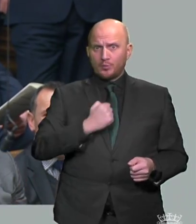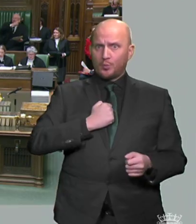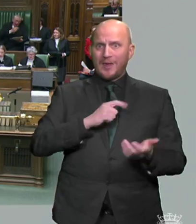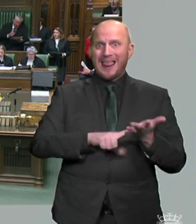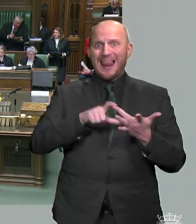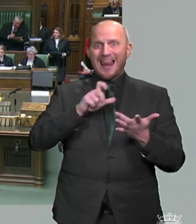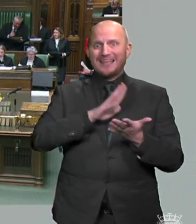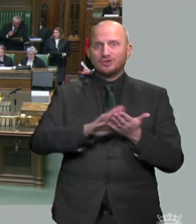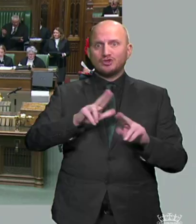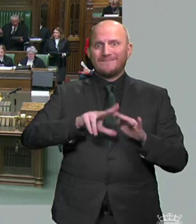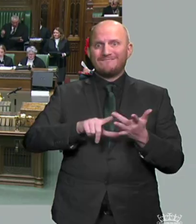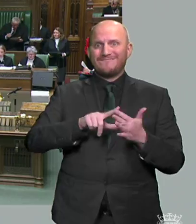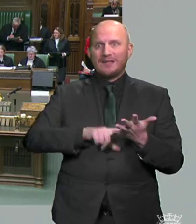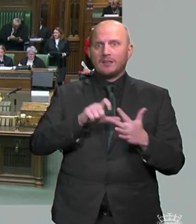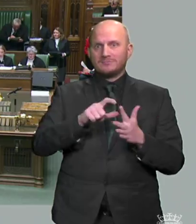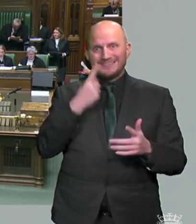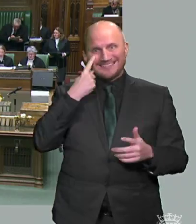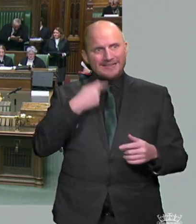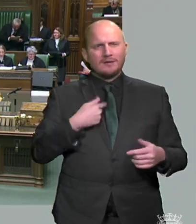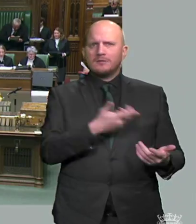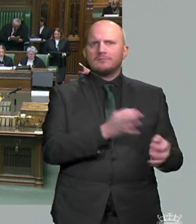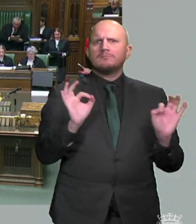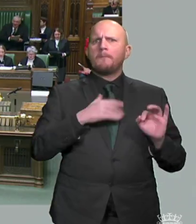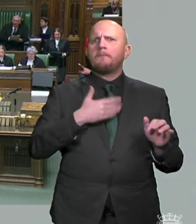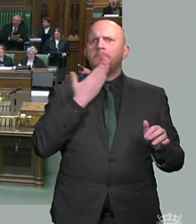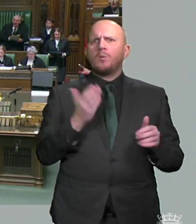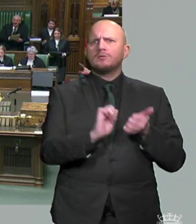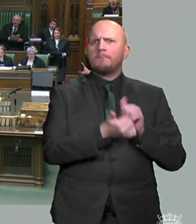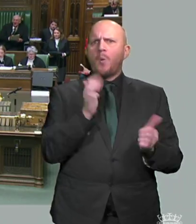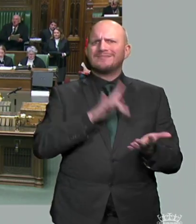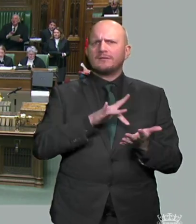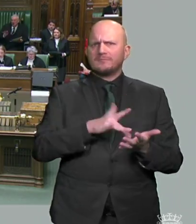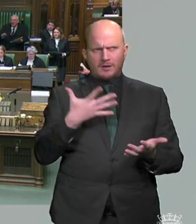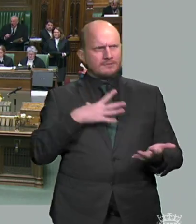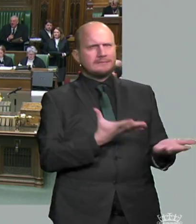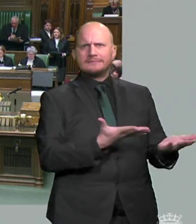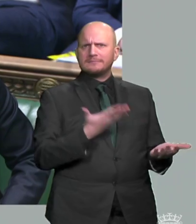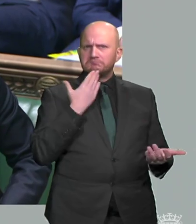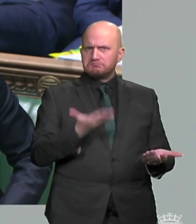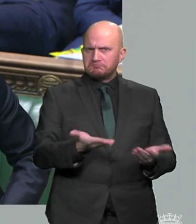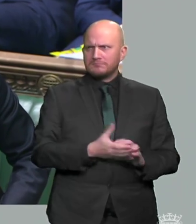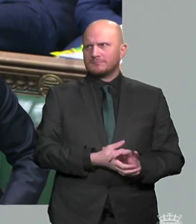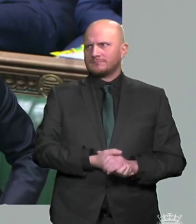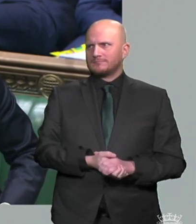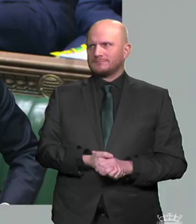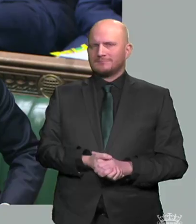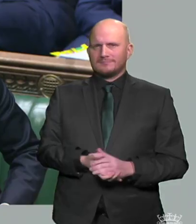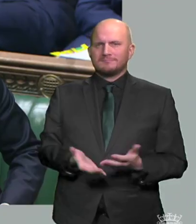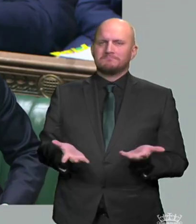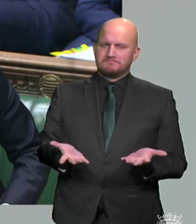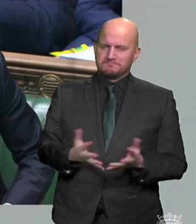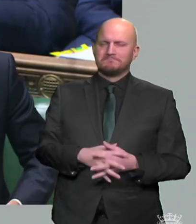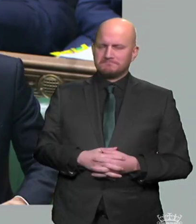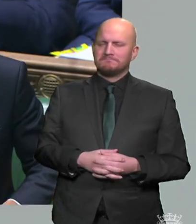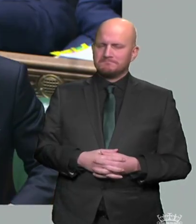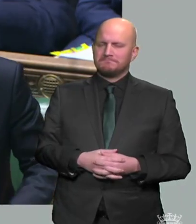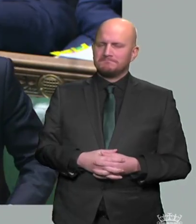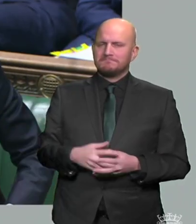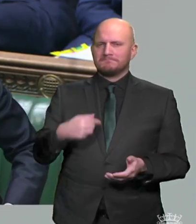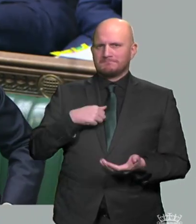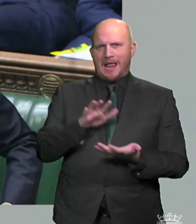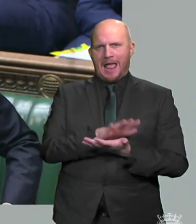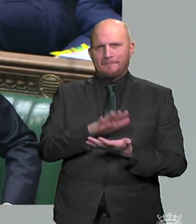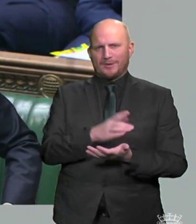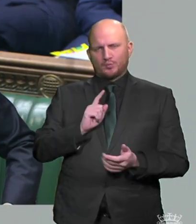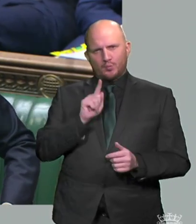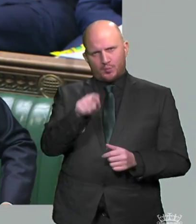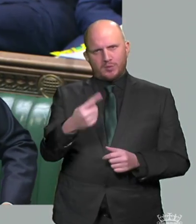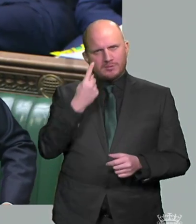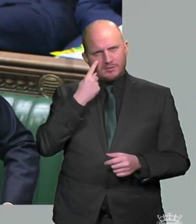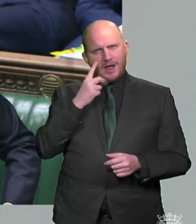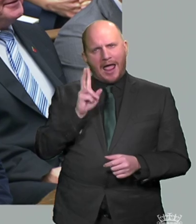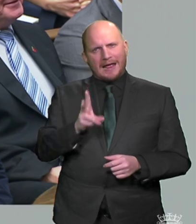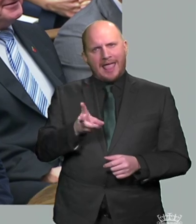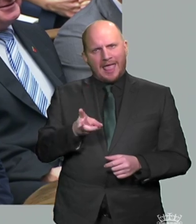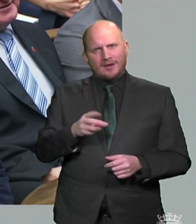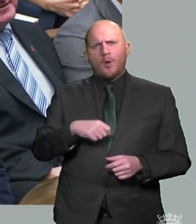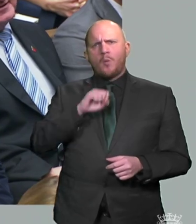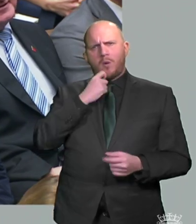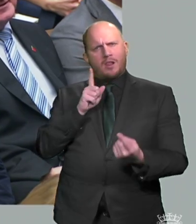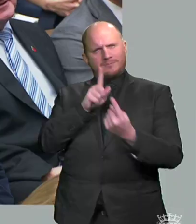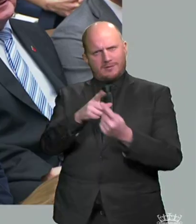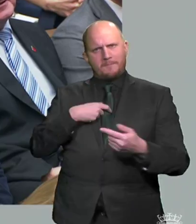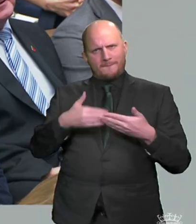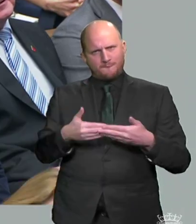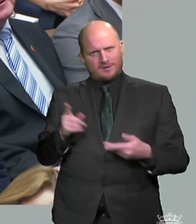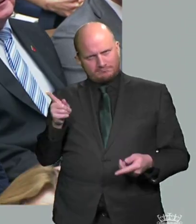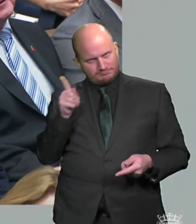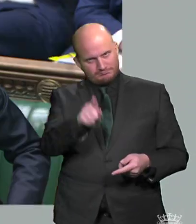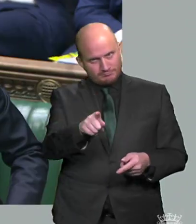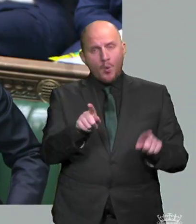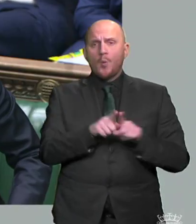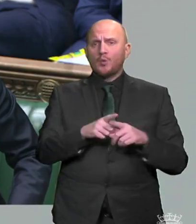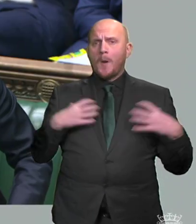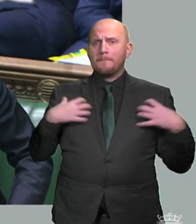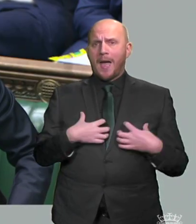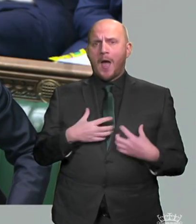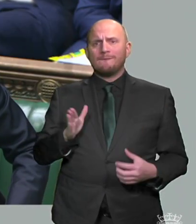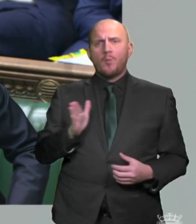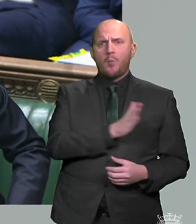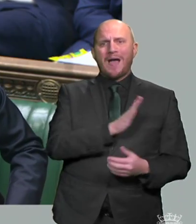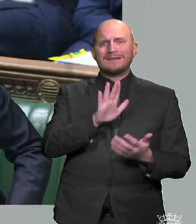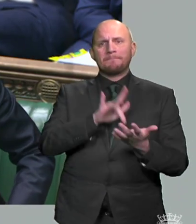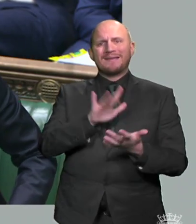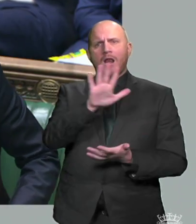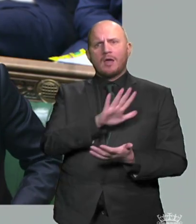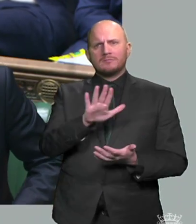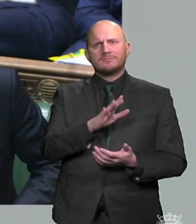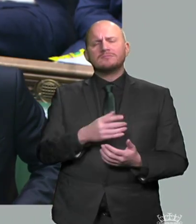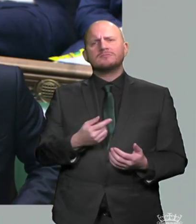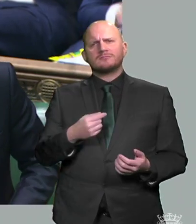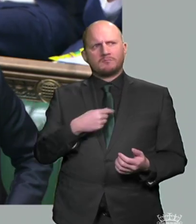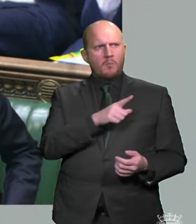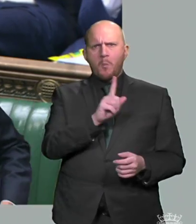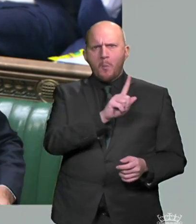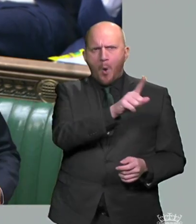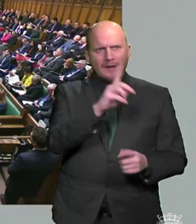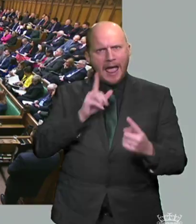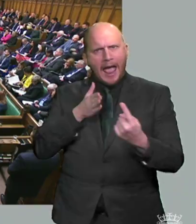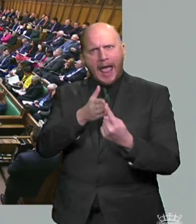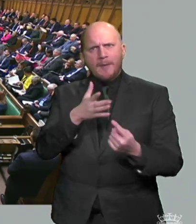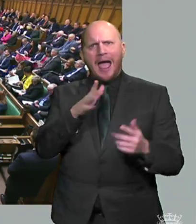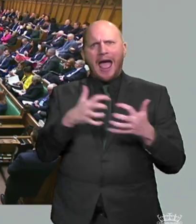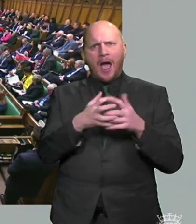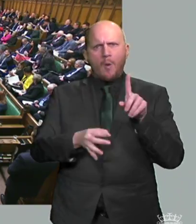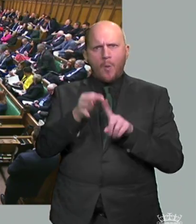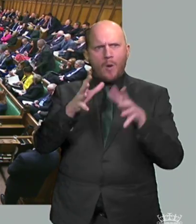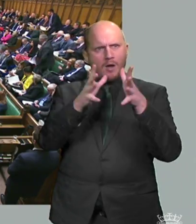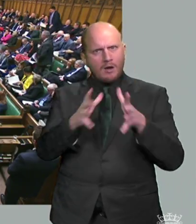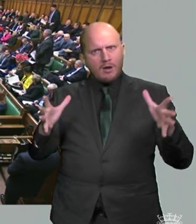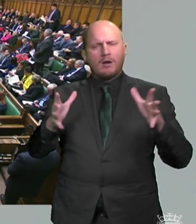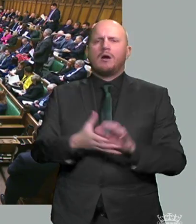I would be delighted to visit the National Memorial Arboretum again, and to see my honourable Friend and the fantastic Mayor of the West Midlands, Andy Street, to discuss his plans to drive growth and opportunity in the region.